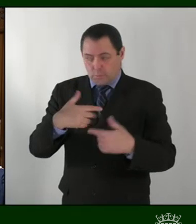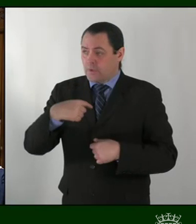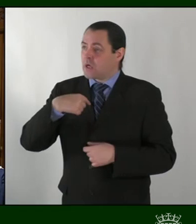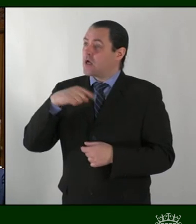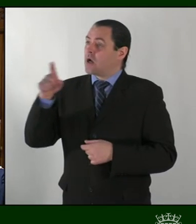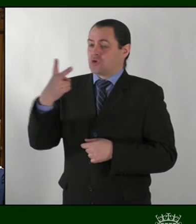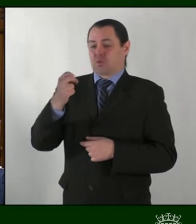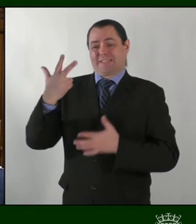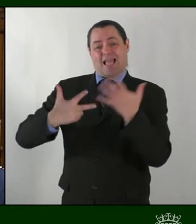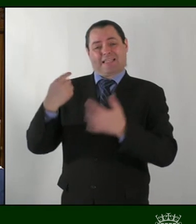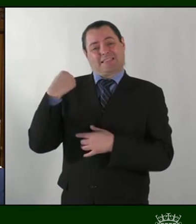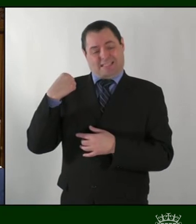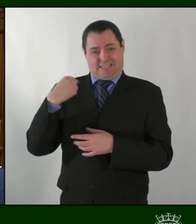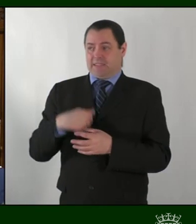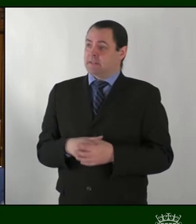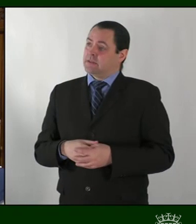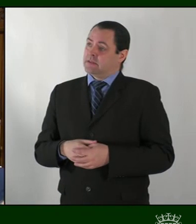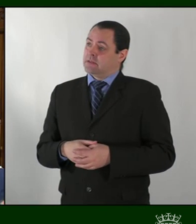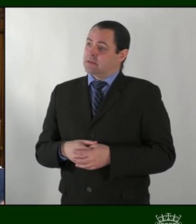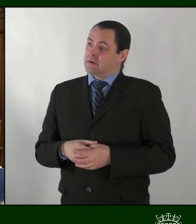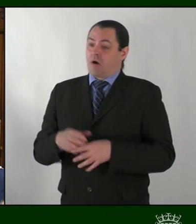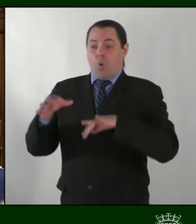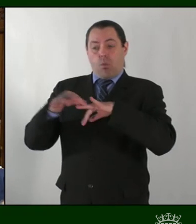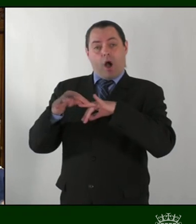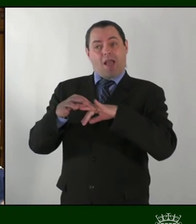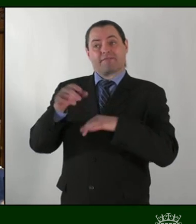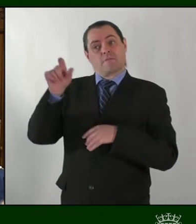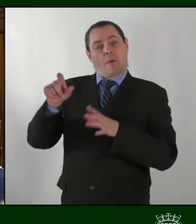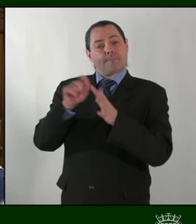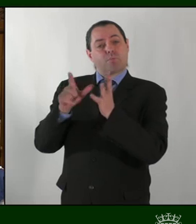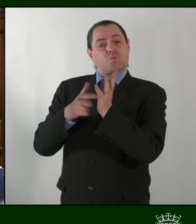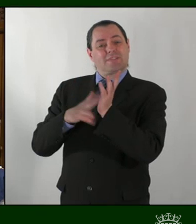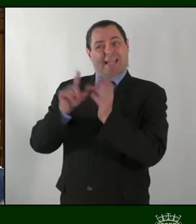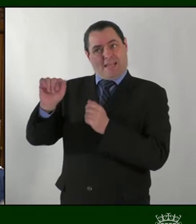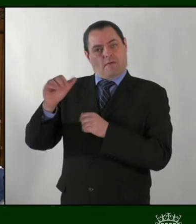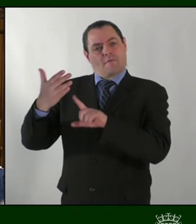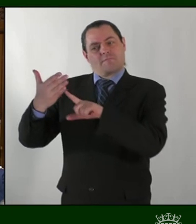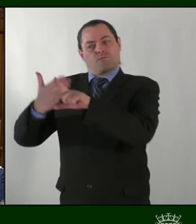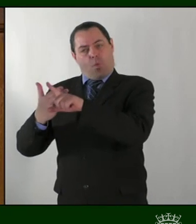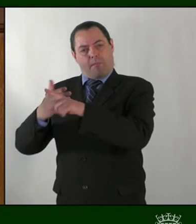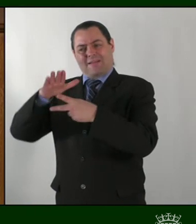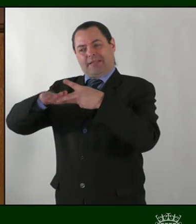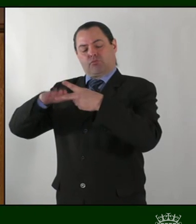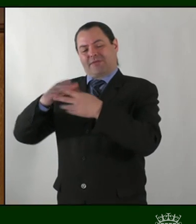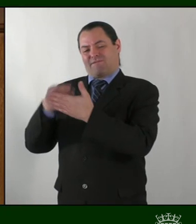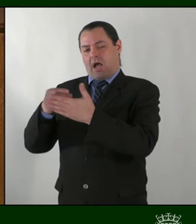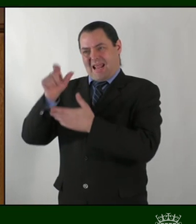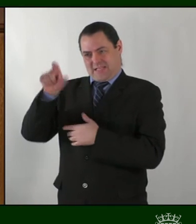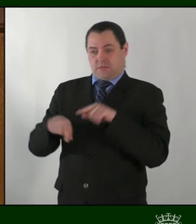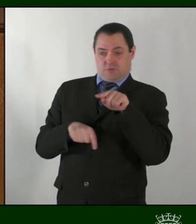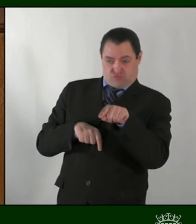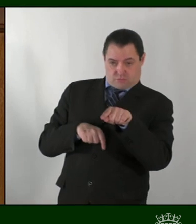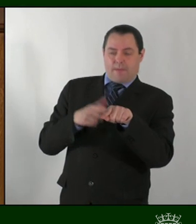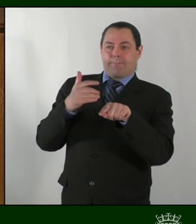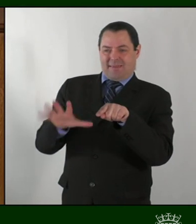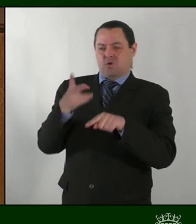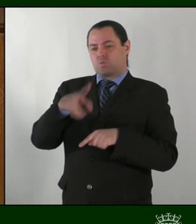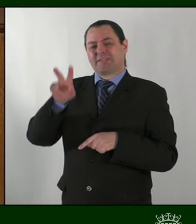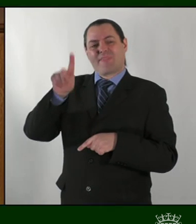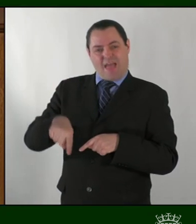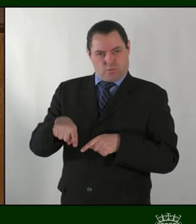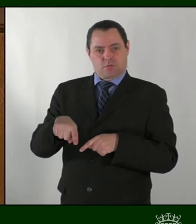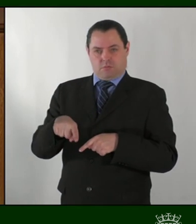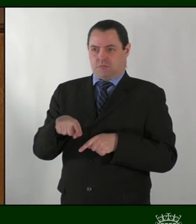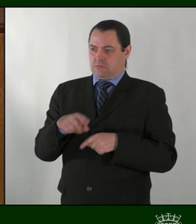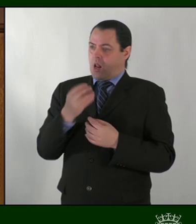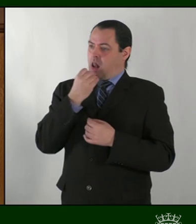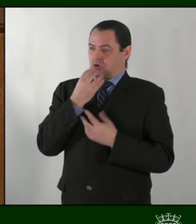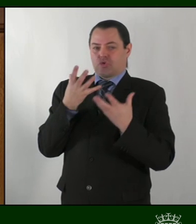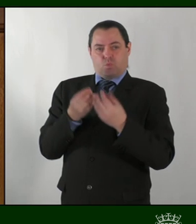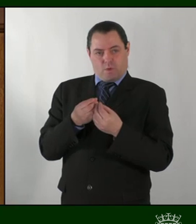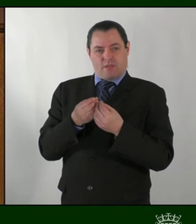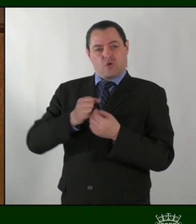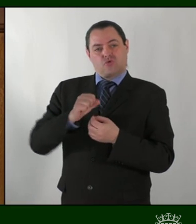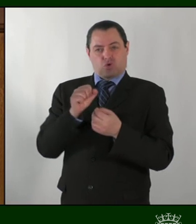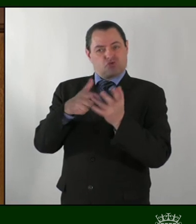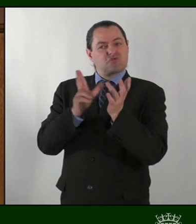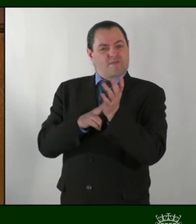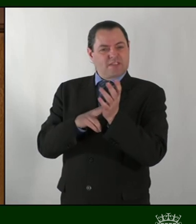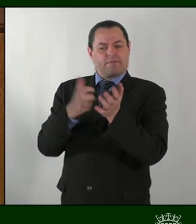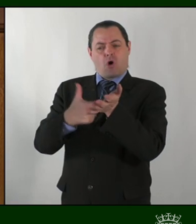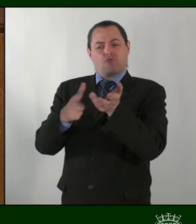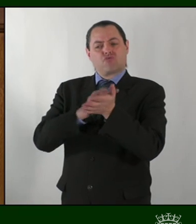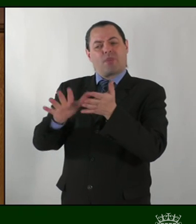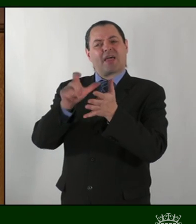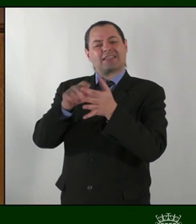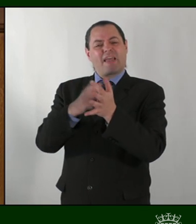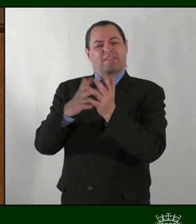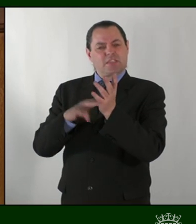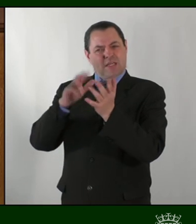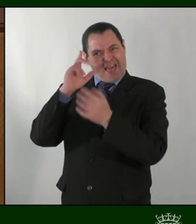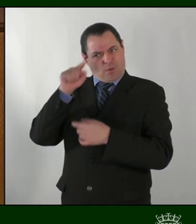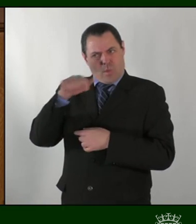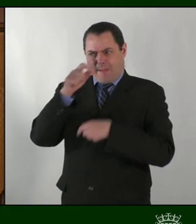In 2018, Lubov Chernukhin, the wife of Vladimir Putin’s former deputy Finance Minister, paid £20,000 for lunch with the then Scottish Conservative leader, Ruth Davidson, who we believe is soon to be ennobled.